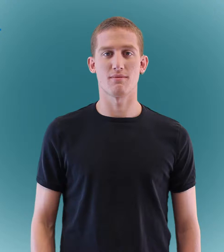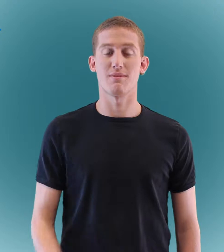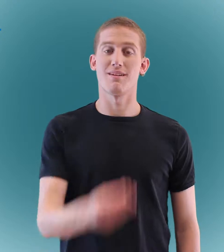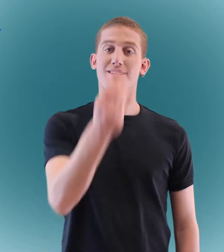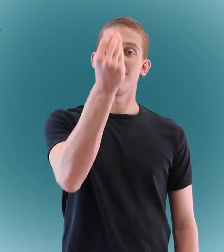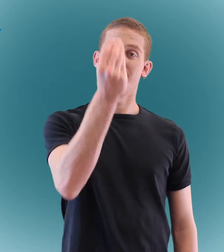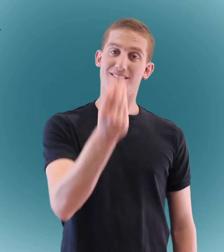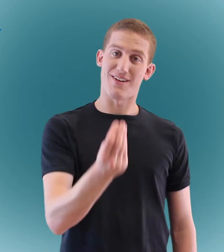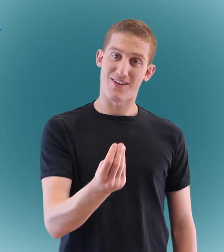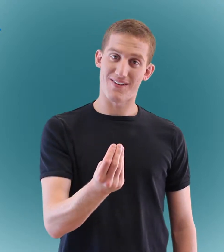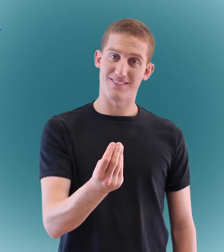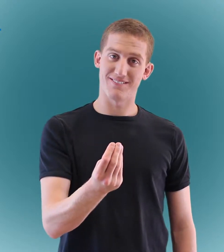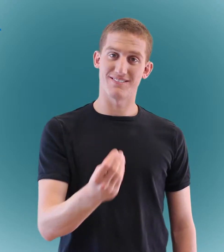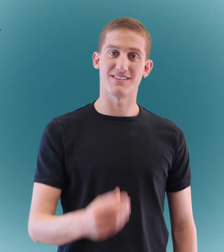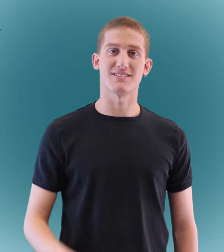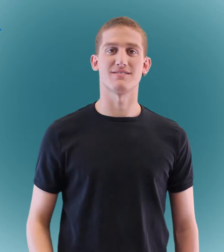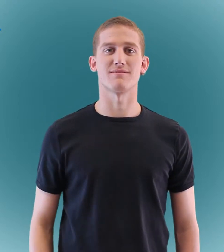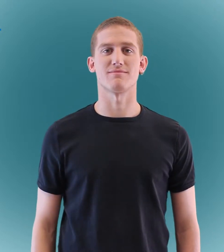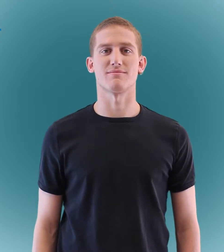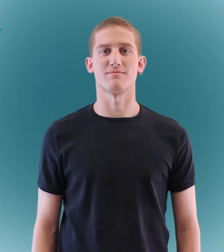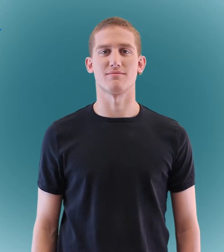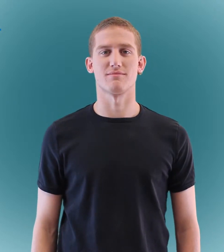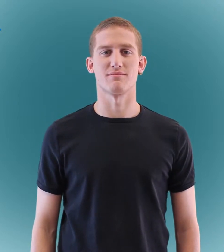טוב